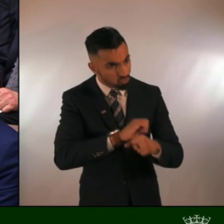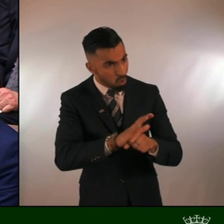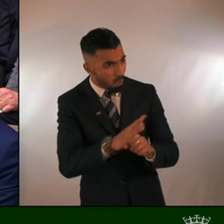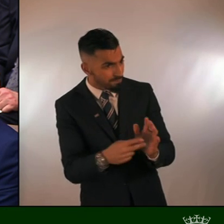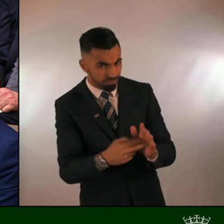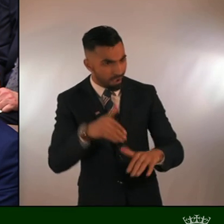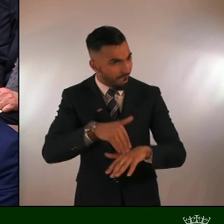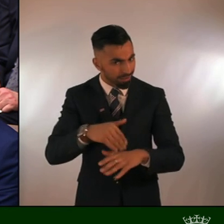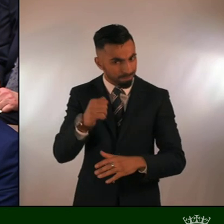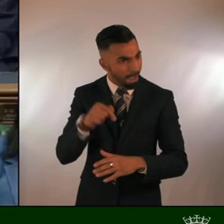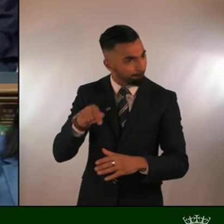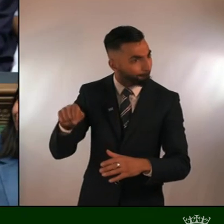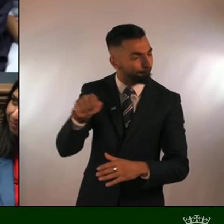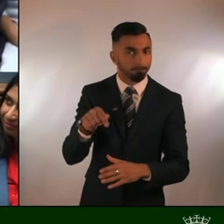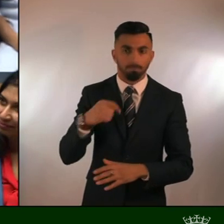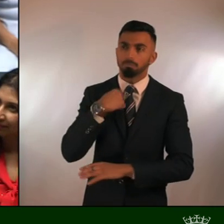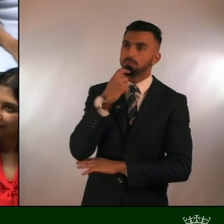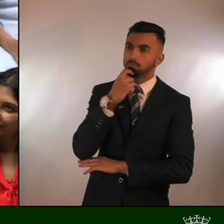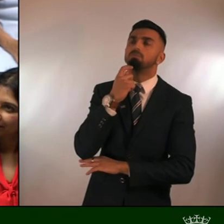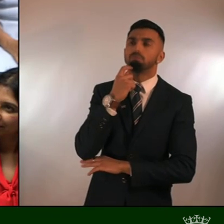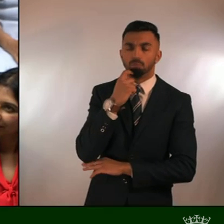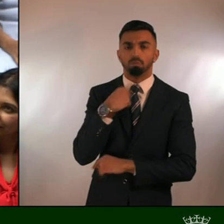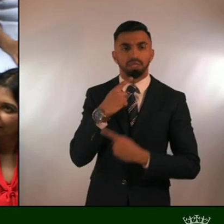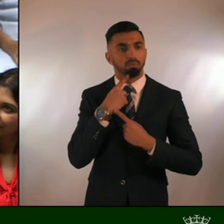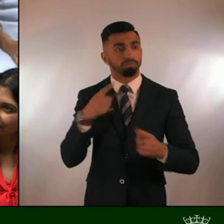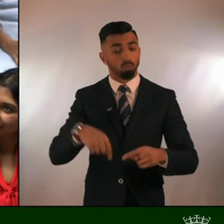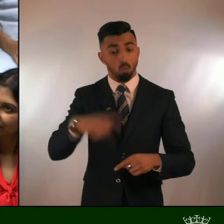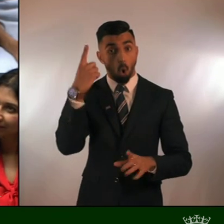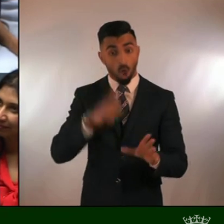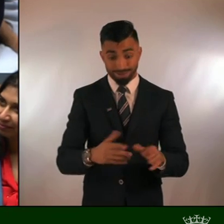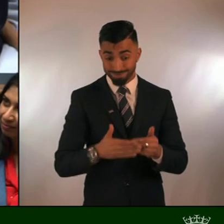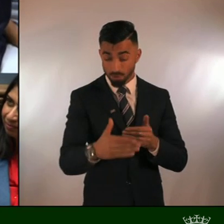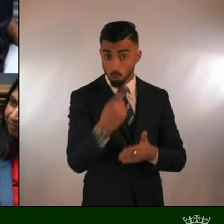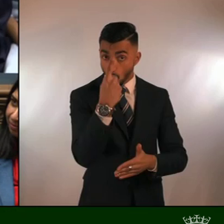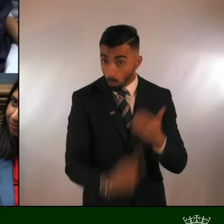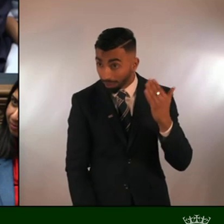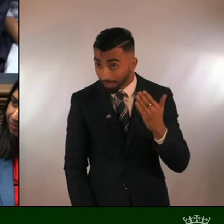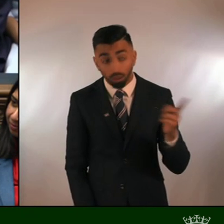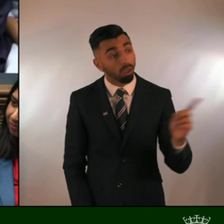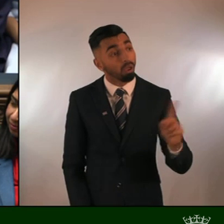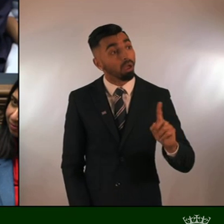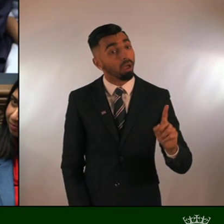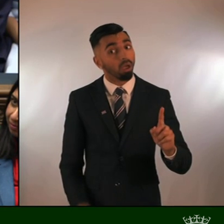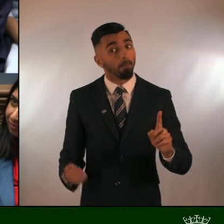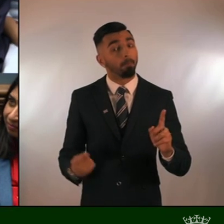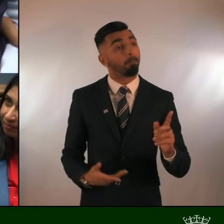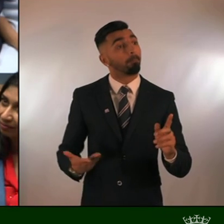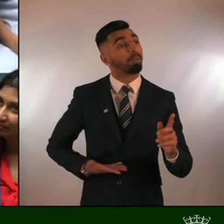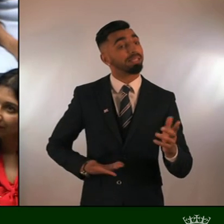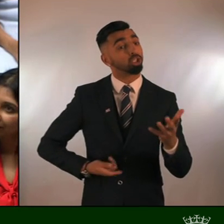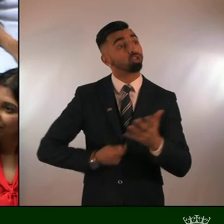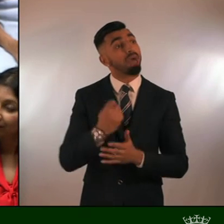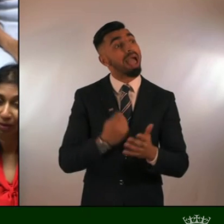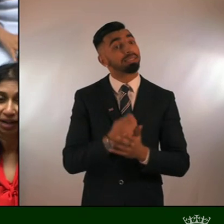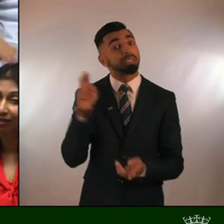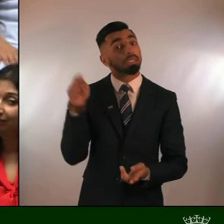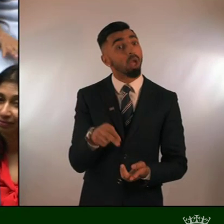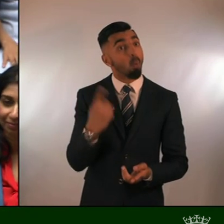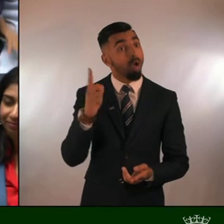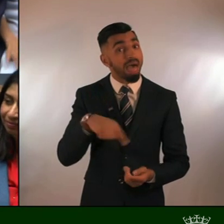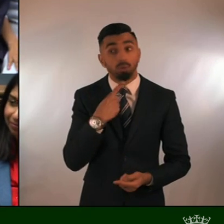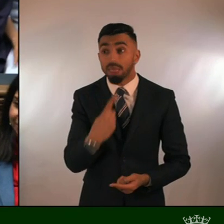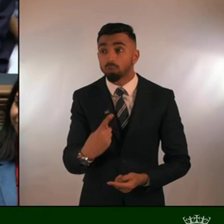Today I can announce that, exceptionally for this year, the business rates discount for pubs will not be £1,000; it will be £5,000.